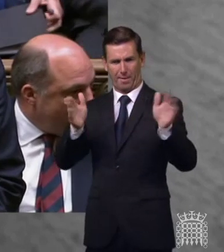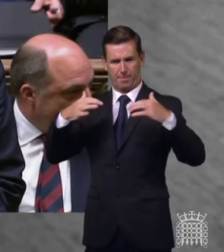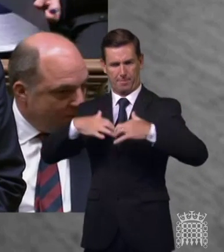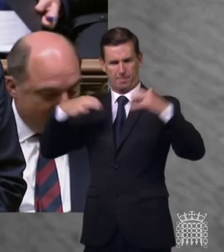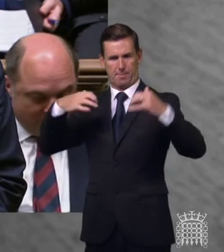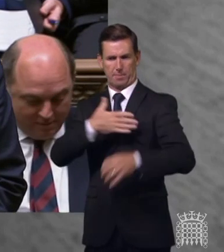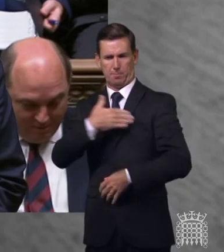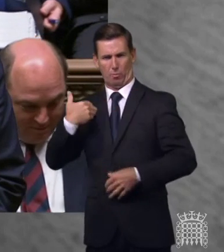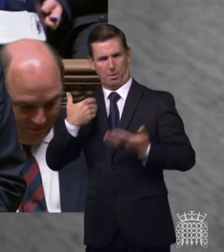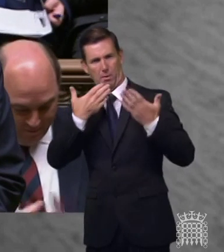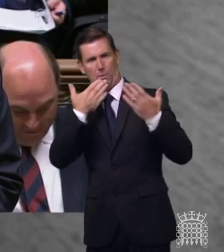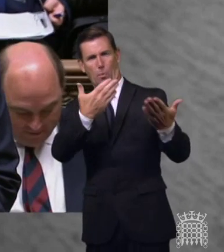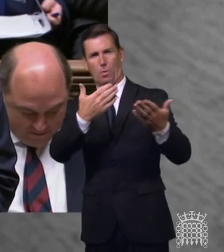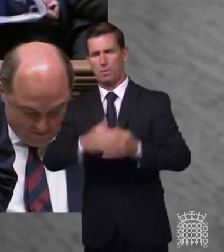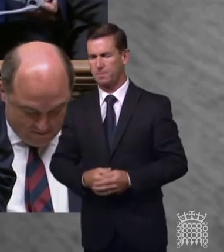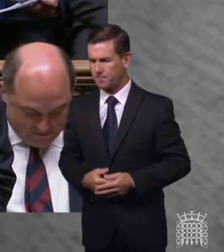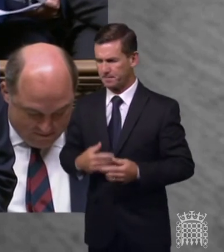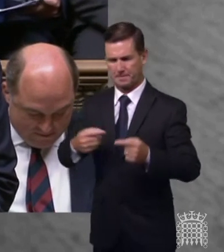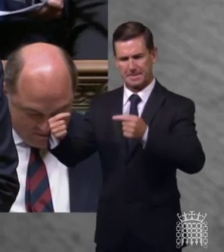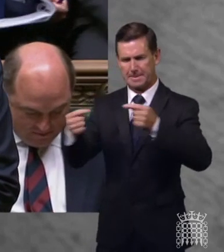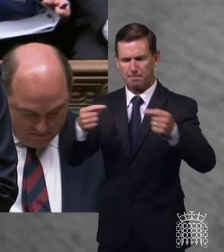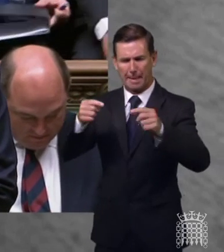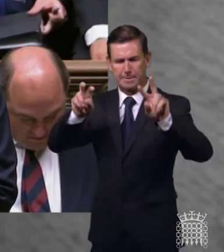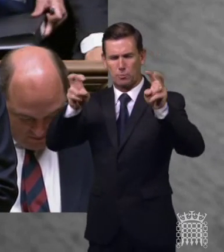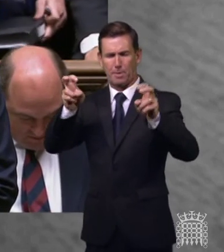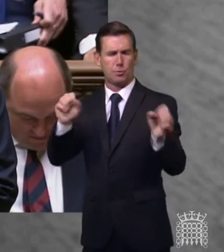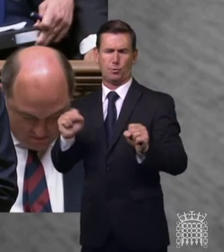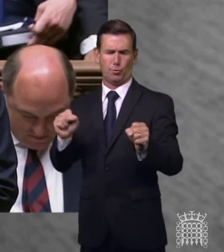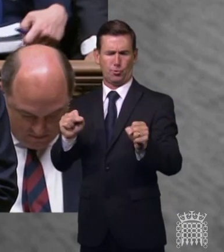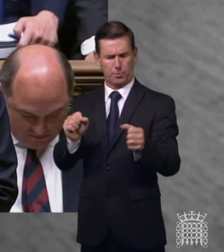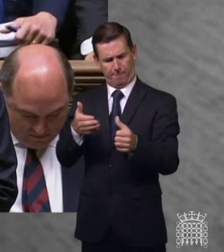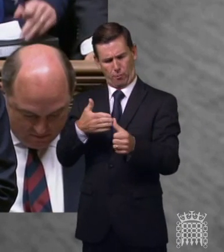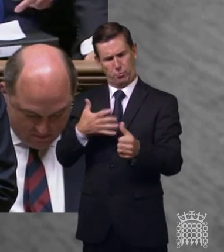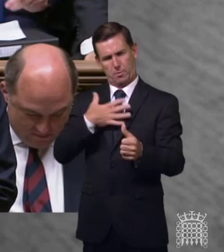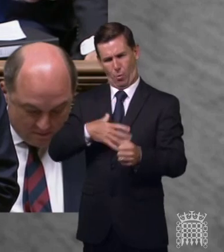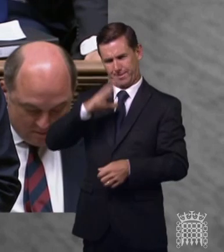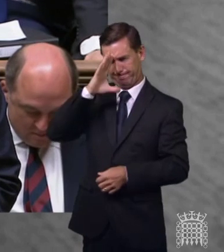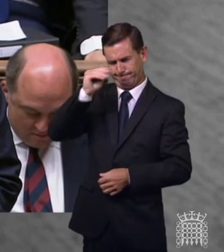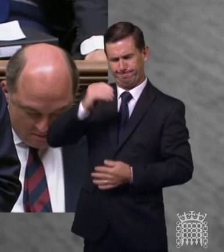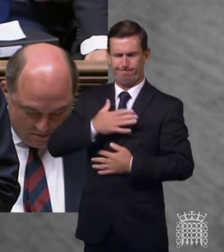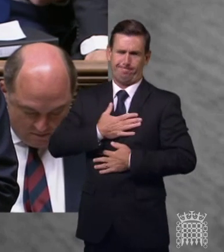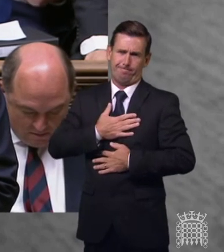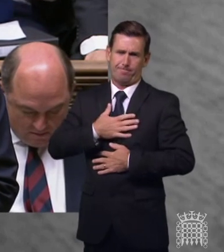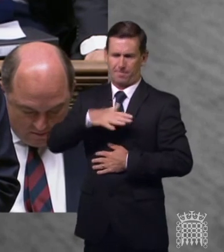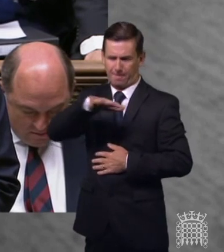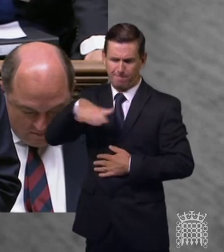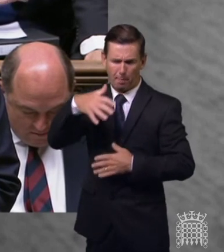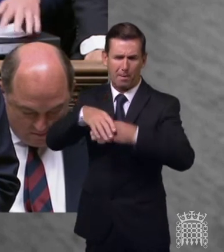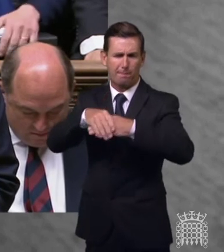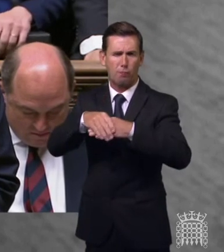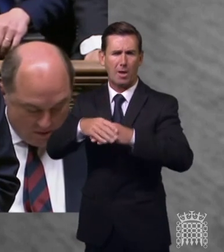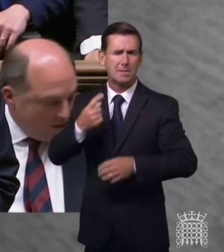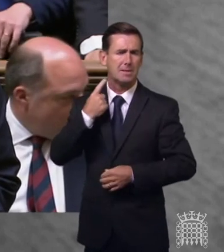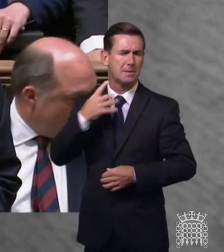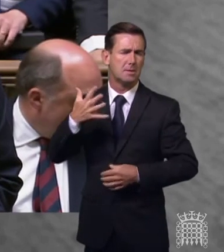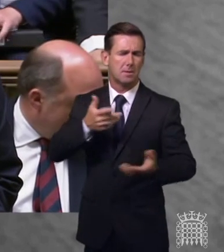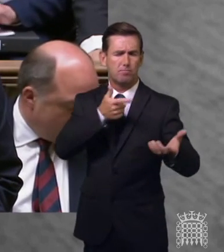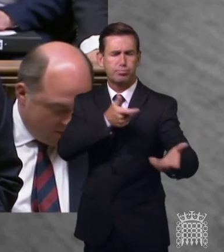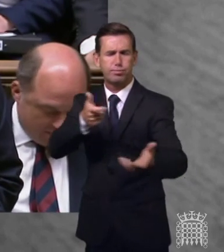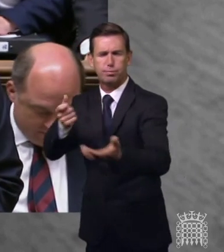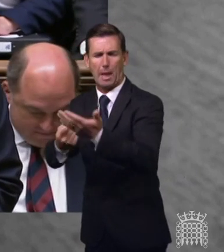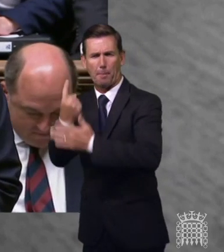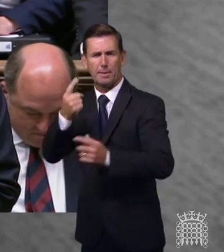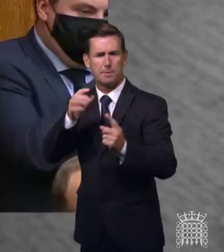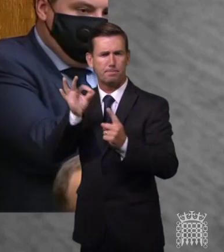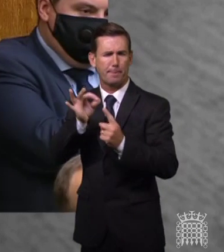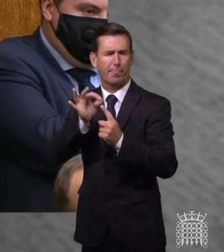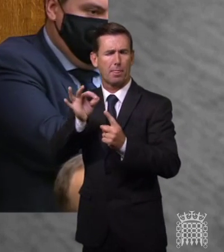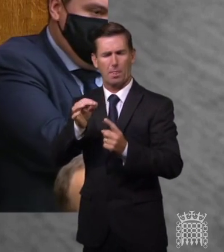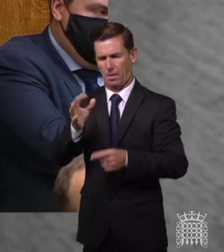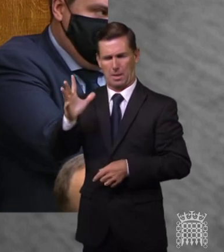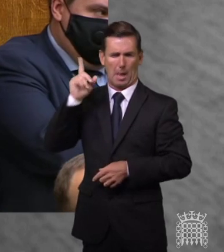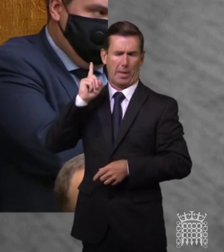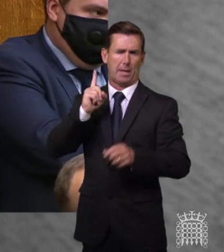Before I turn to today’s debate, I am sure the House will want to join you, Mr Speaker, and me in sending our condolences to the family and friends of those killed in the appalling shooting in Plymouth last week.